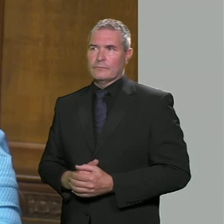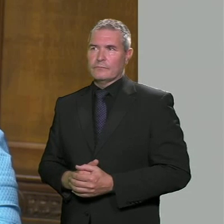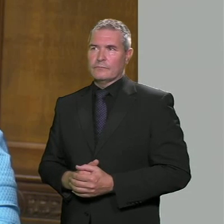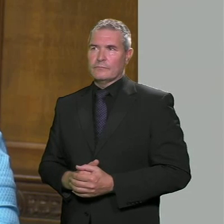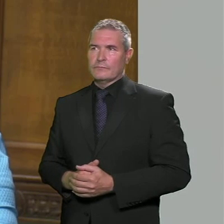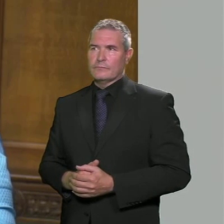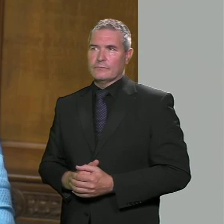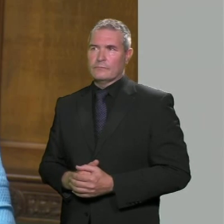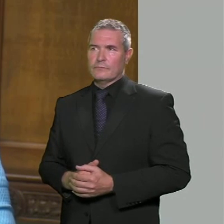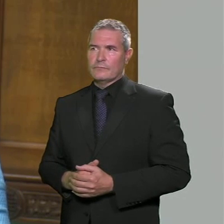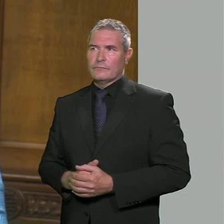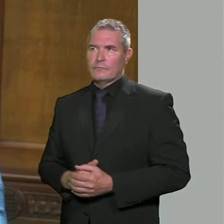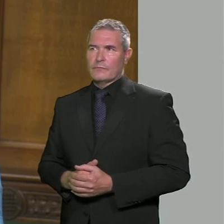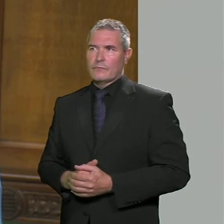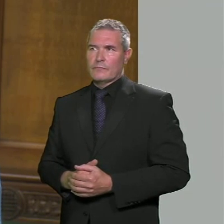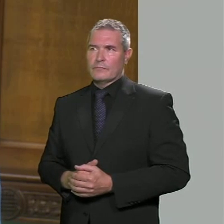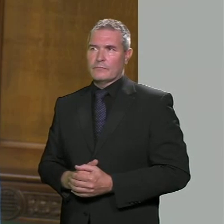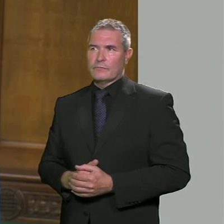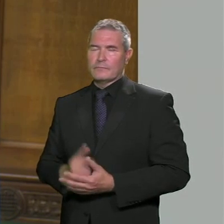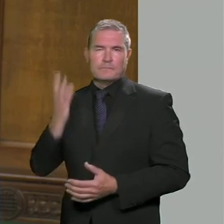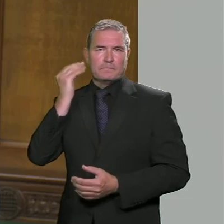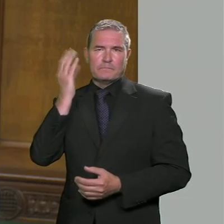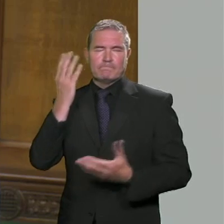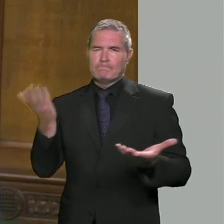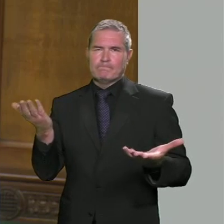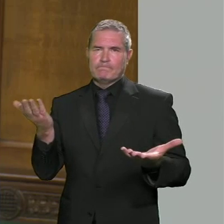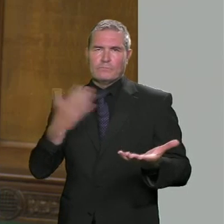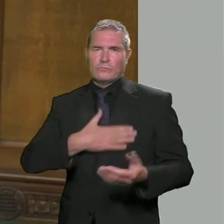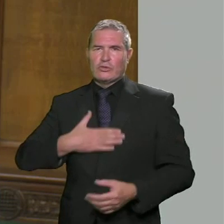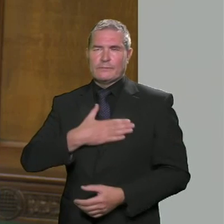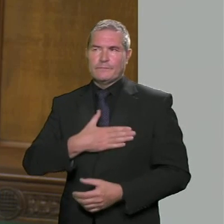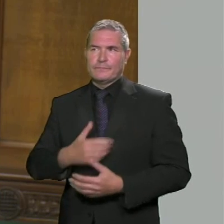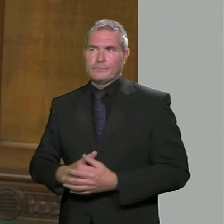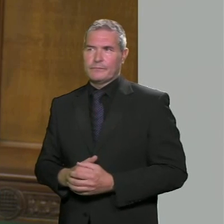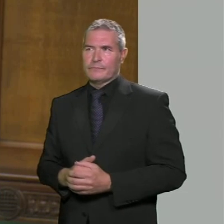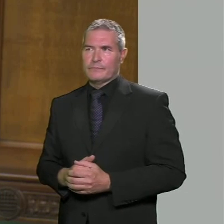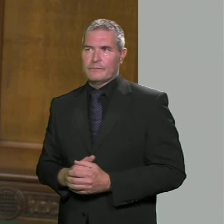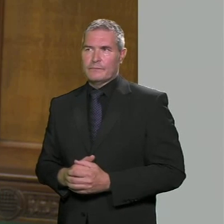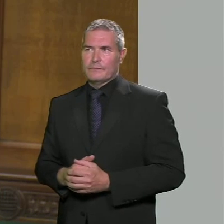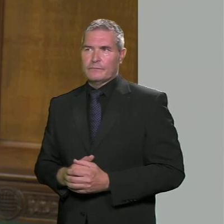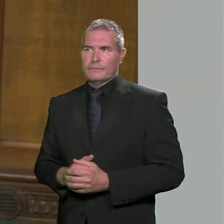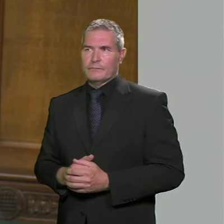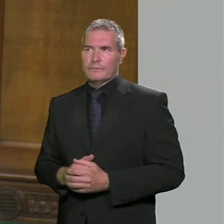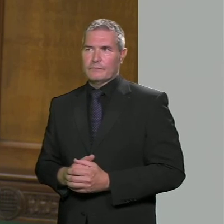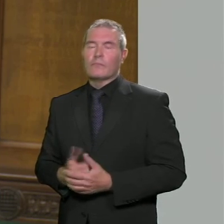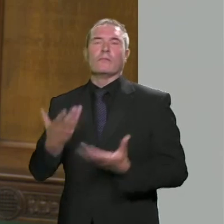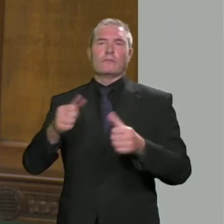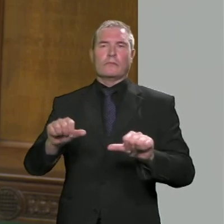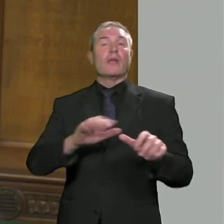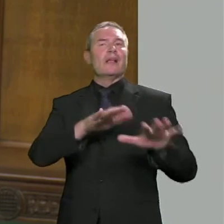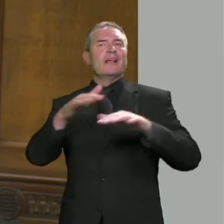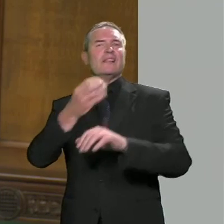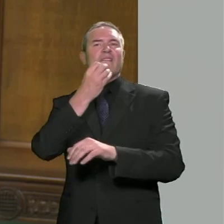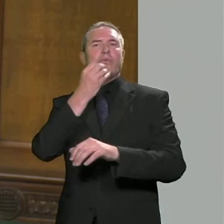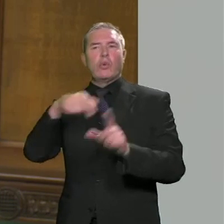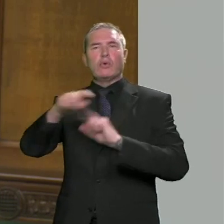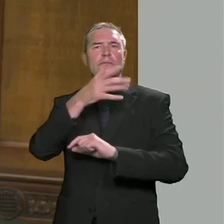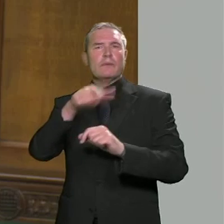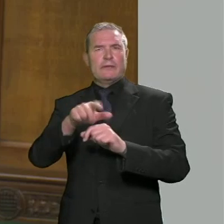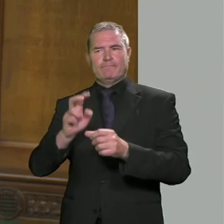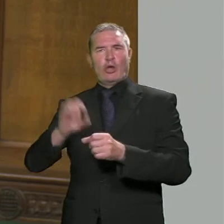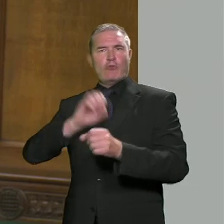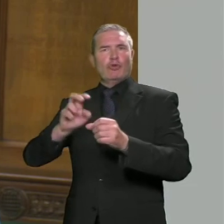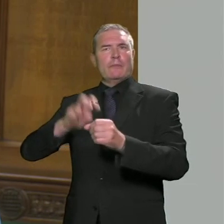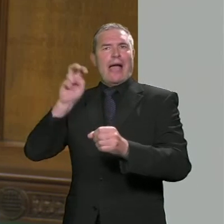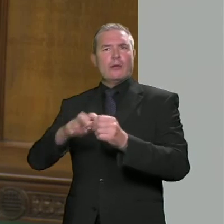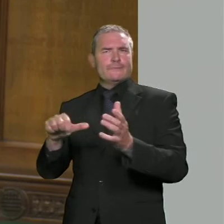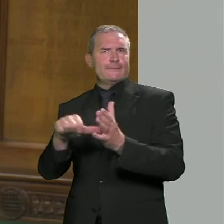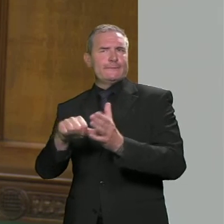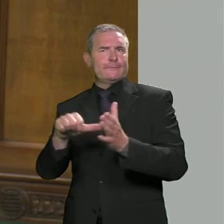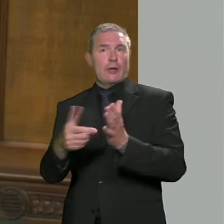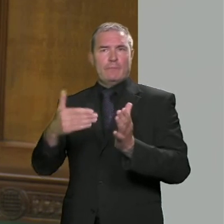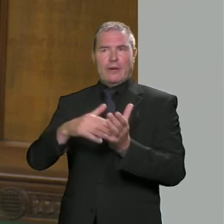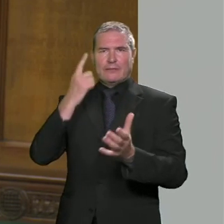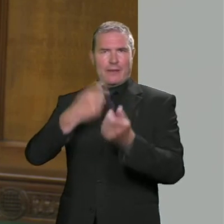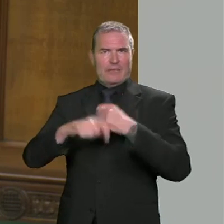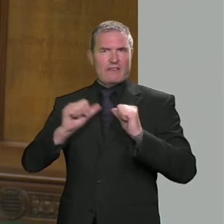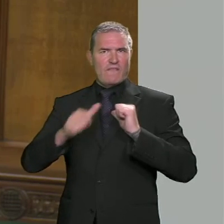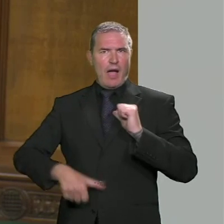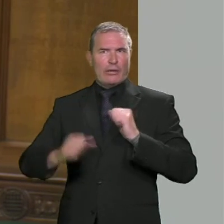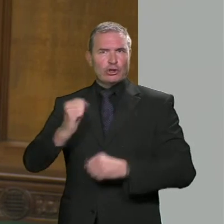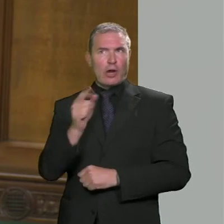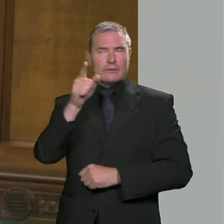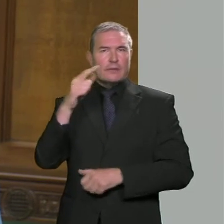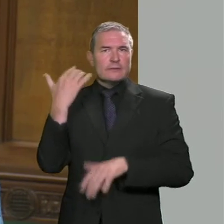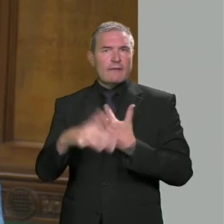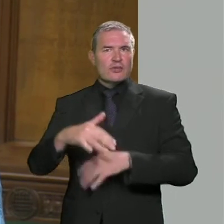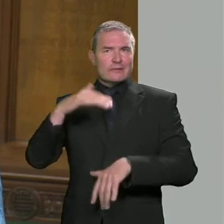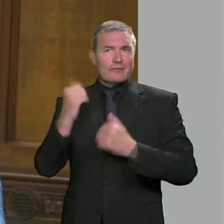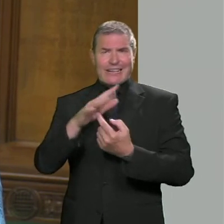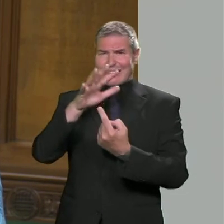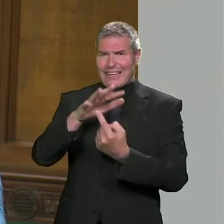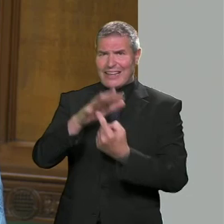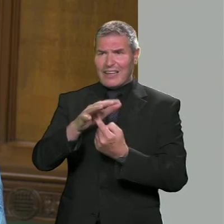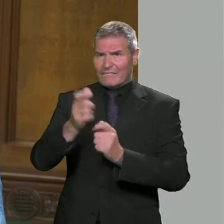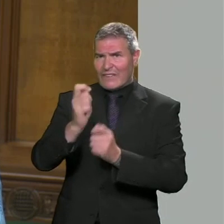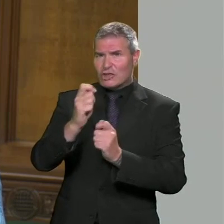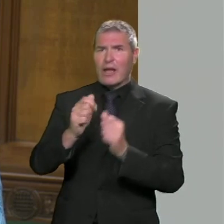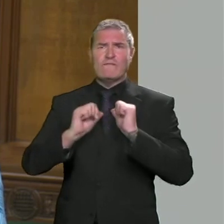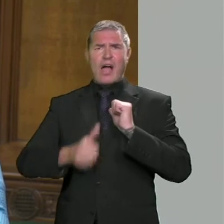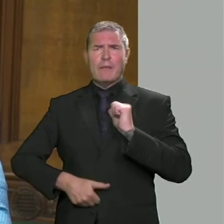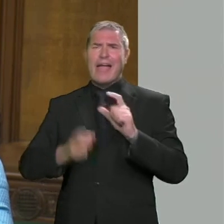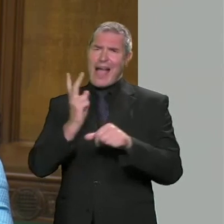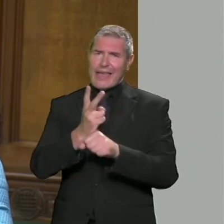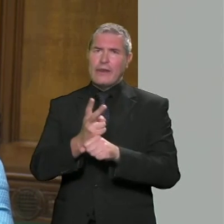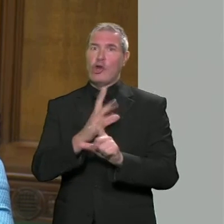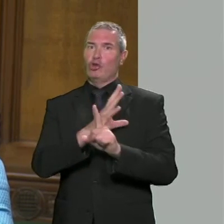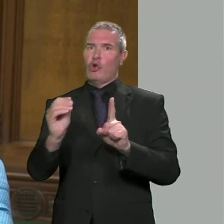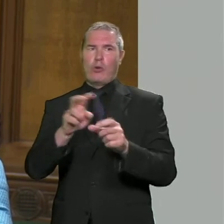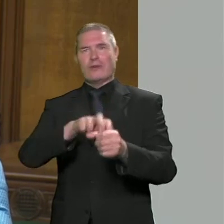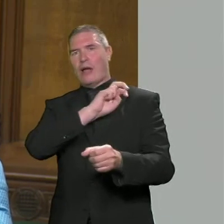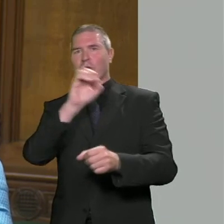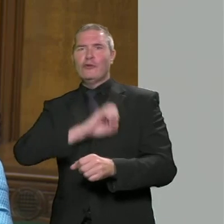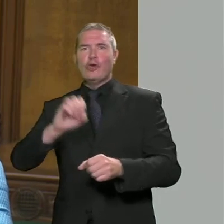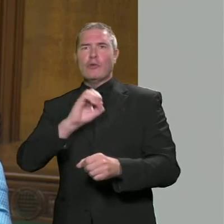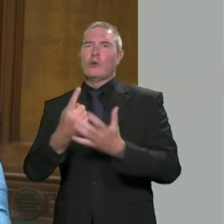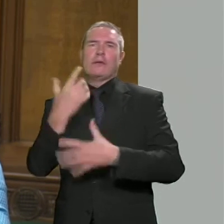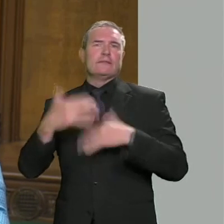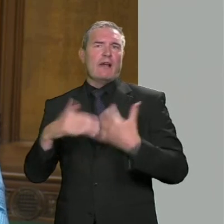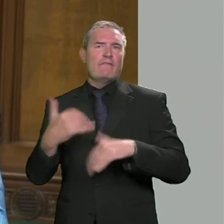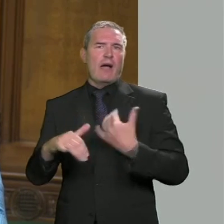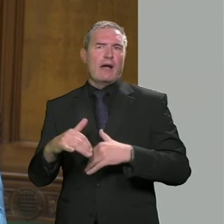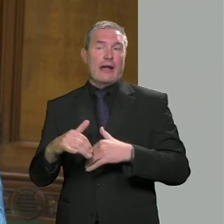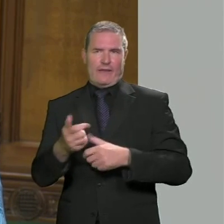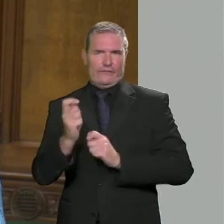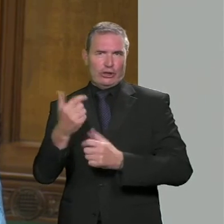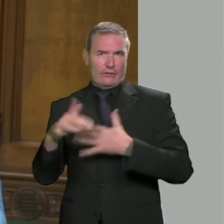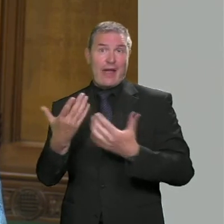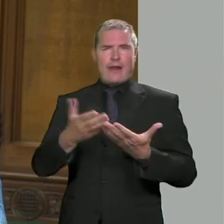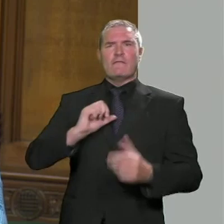The president of the National Farmers Union Scotland said:“Our seafood industry has already been hit hard by Brexit and now Scottish farming is next to be sacrificed – and once again it’s Scotland’s key industries which will bear the brunt of a Tory Brexit people here did not vote for”.